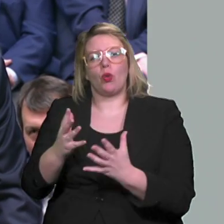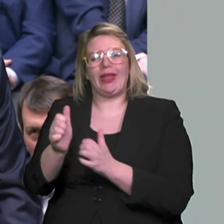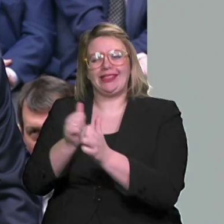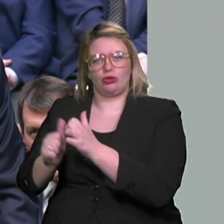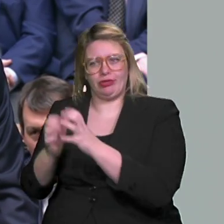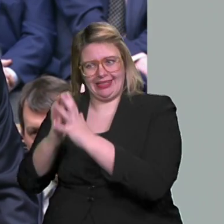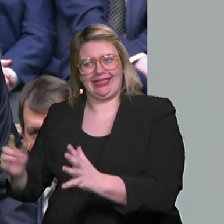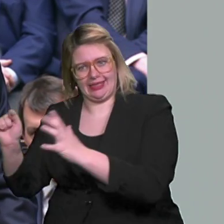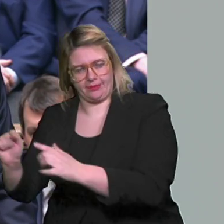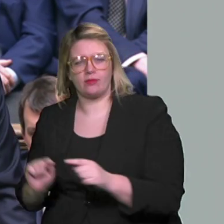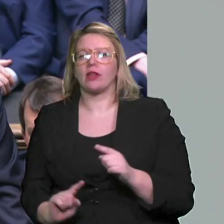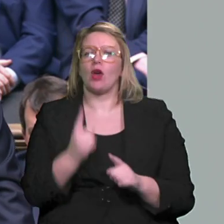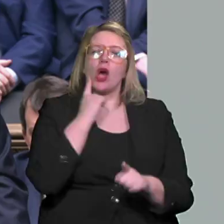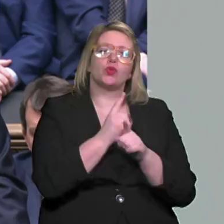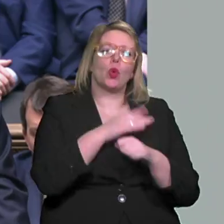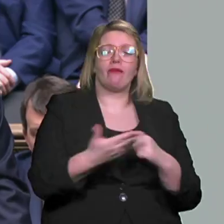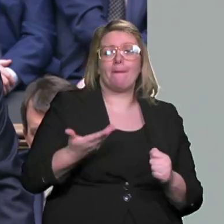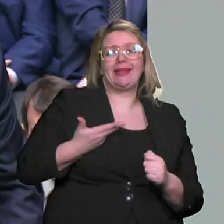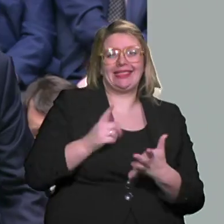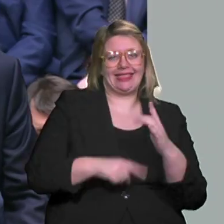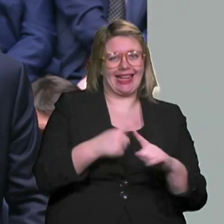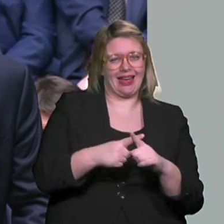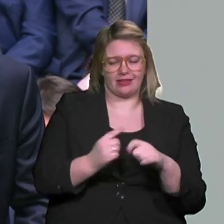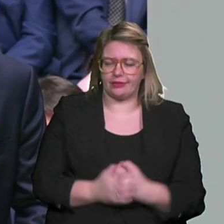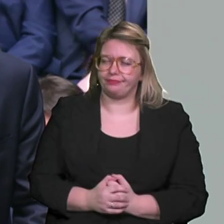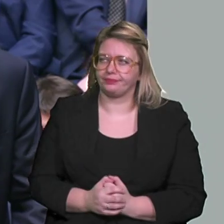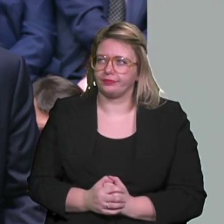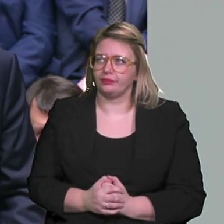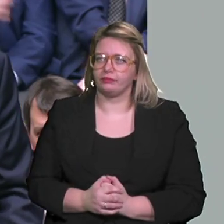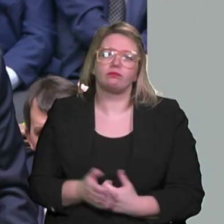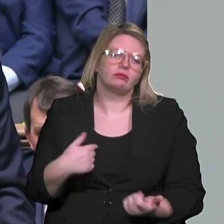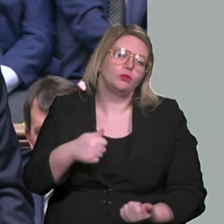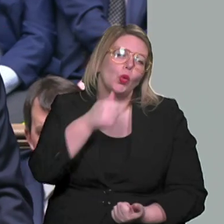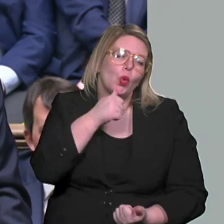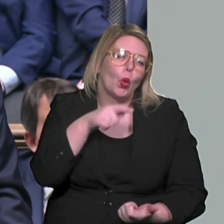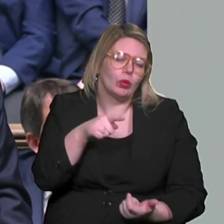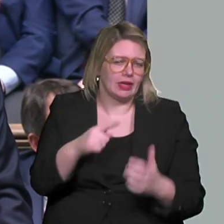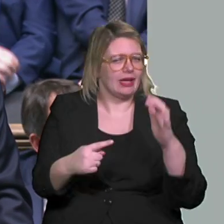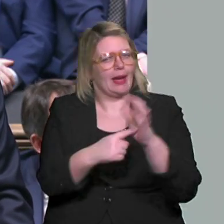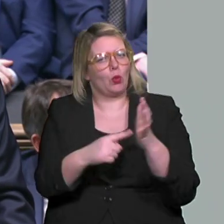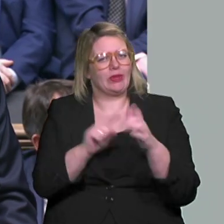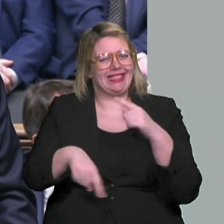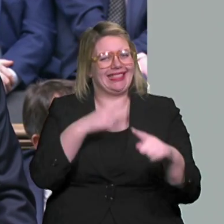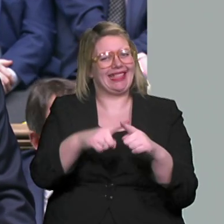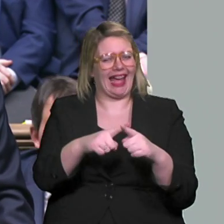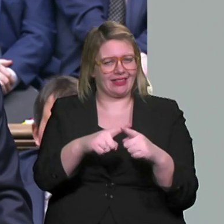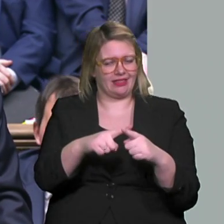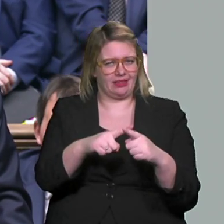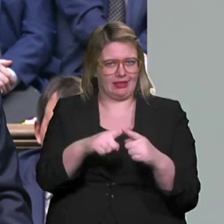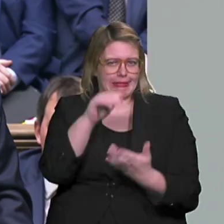Let us start with business taxation. Conservatives know the importance of a competitive tax regime.